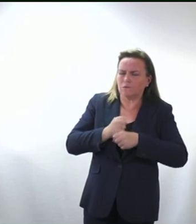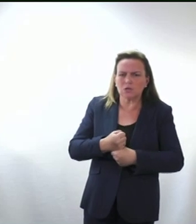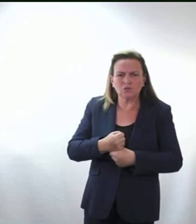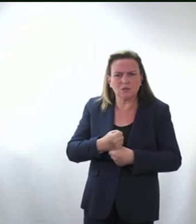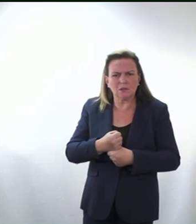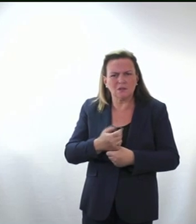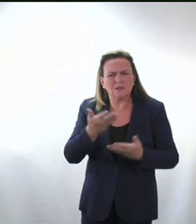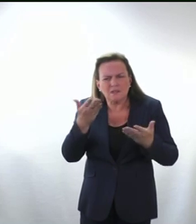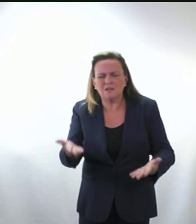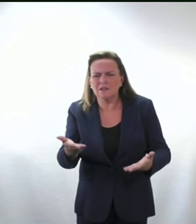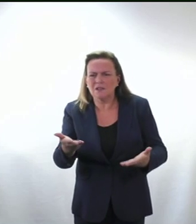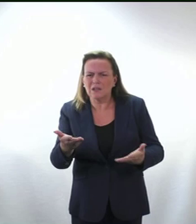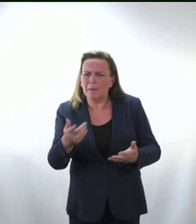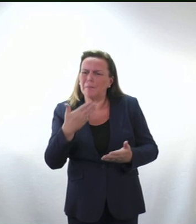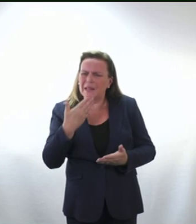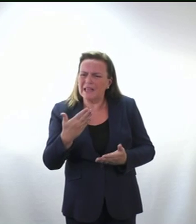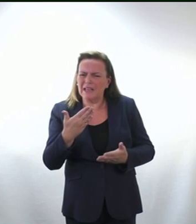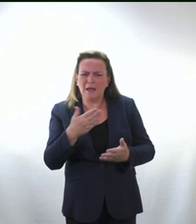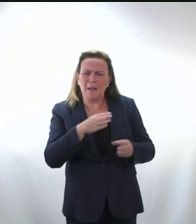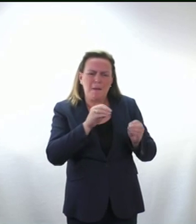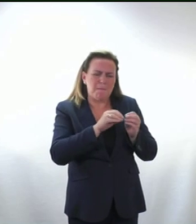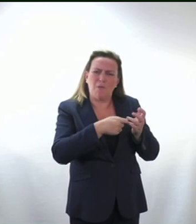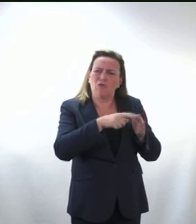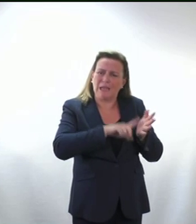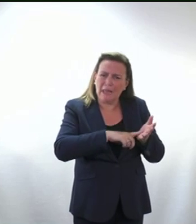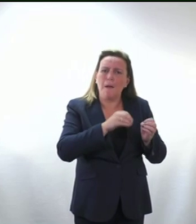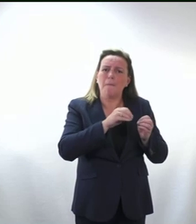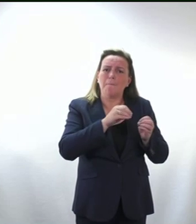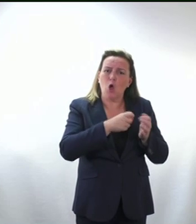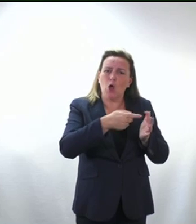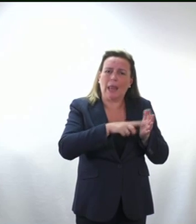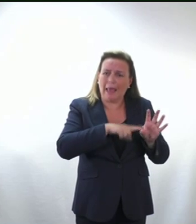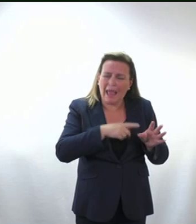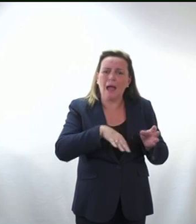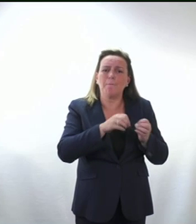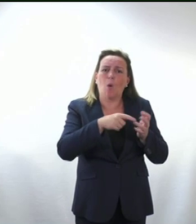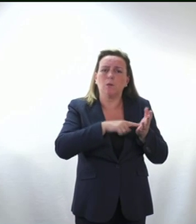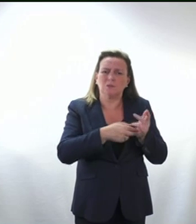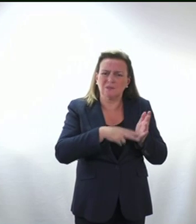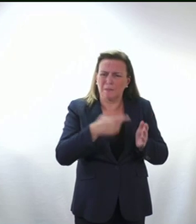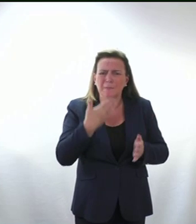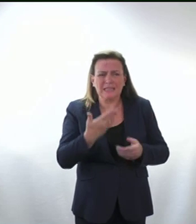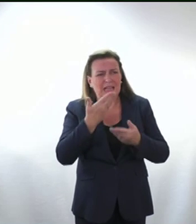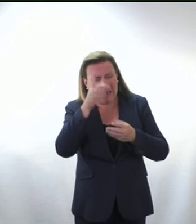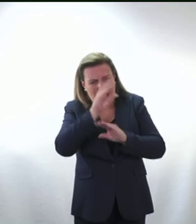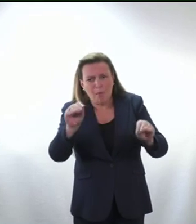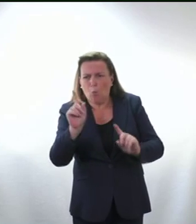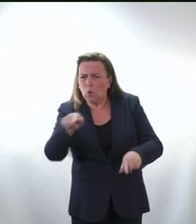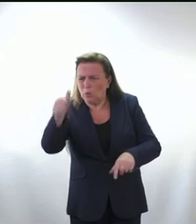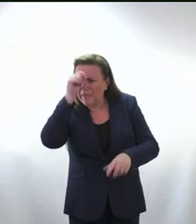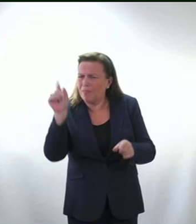So will he level with the people of Bury, Burnley and Bolton and tell them: what does he actually think the problem is here?